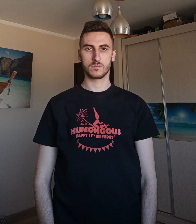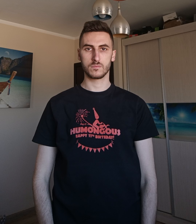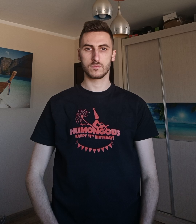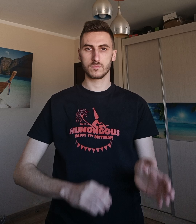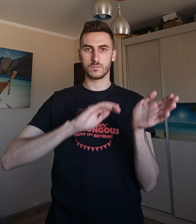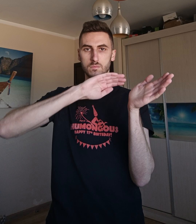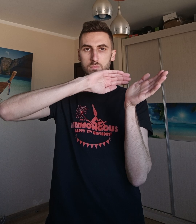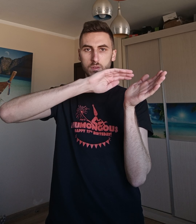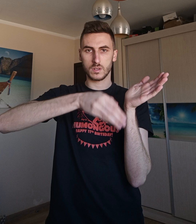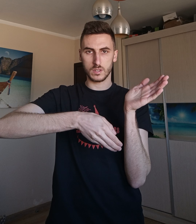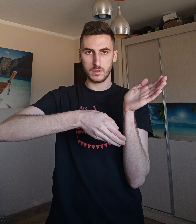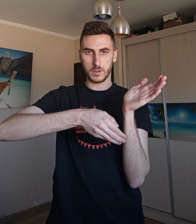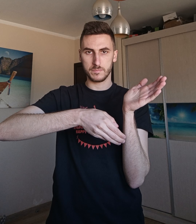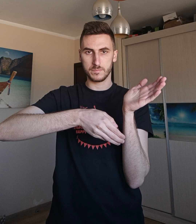חתימה